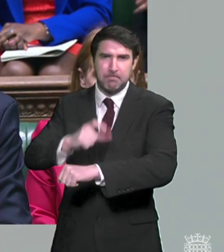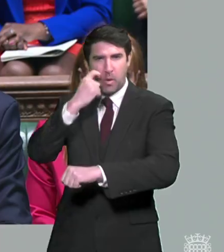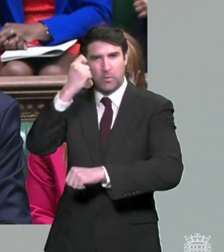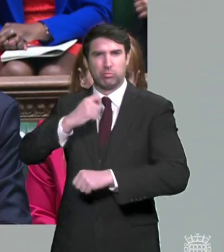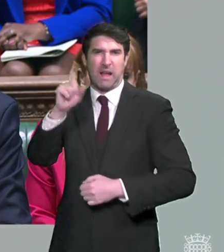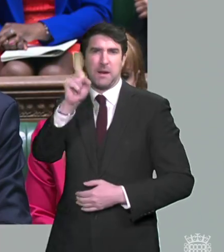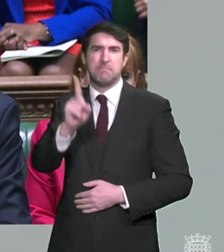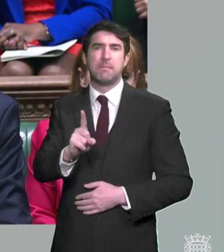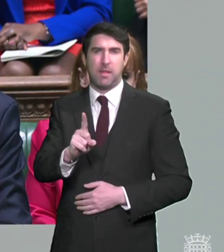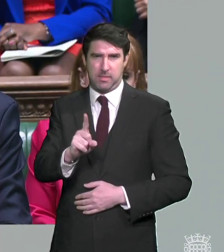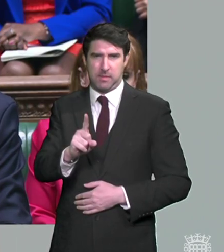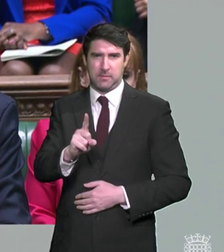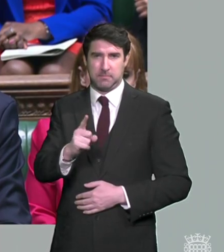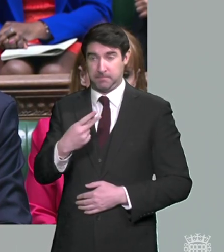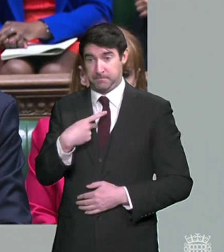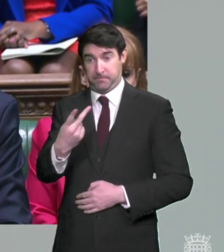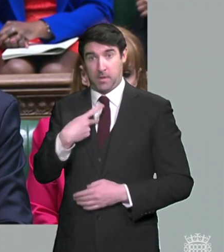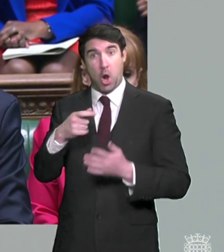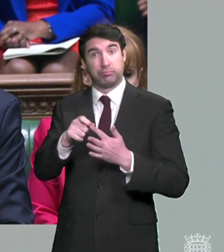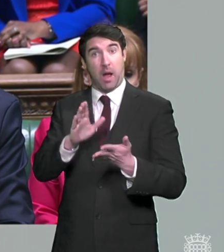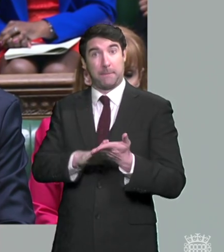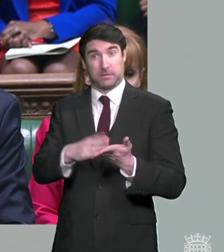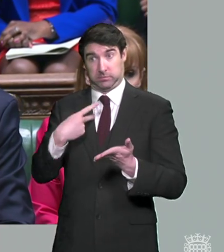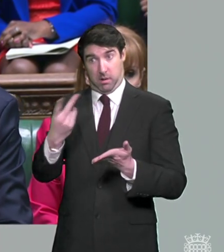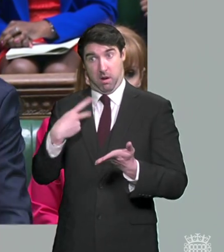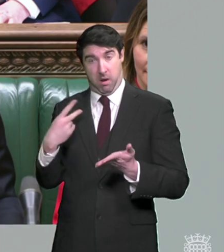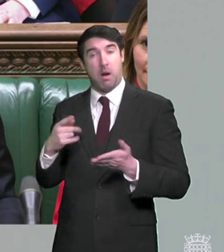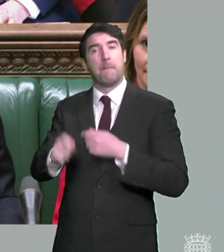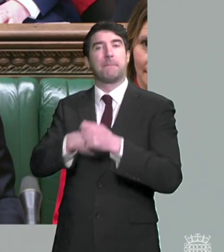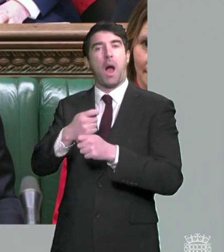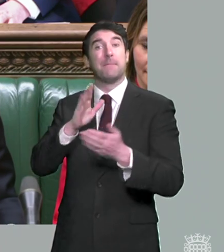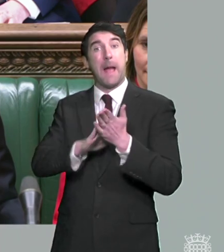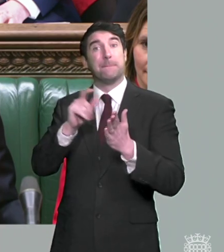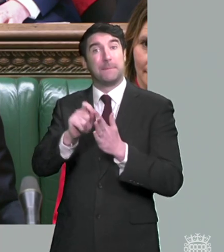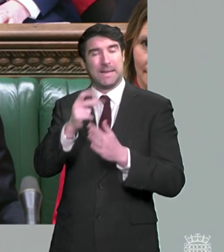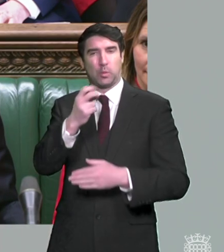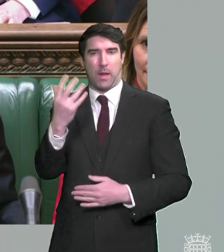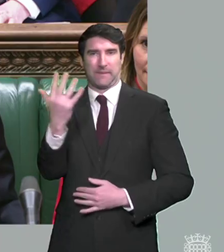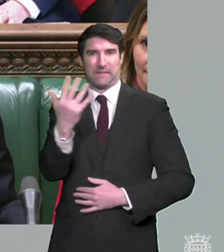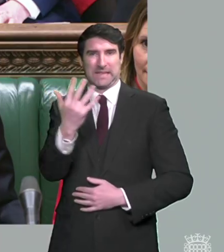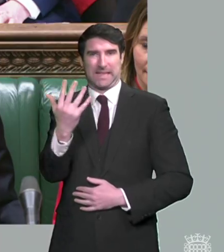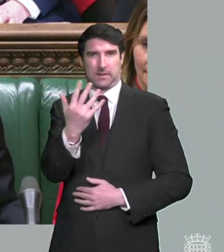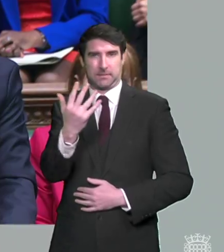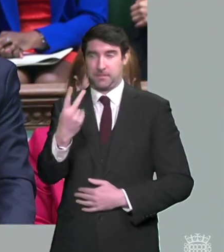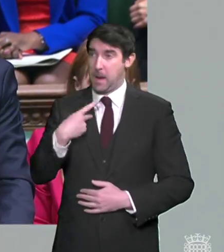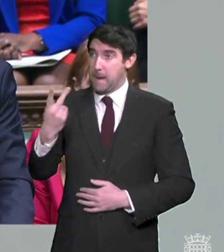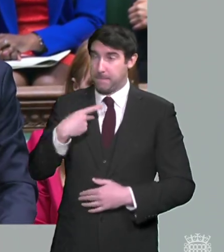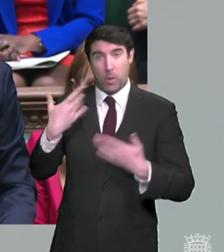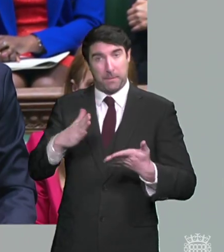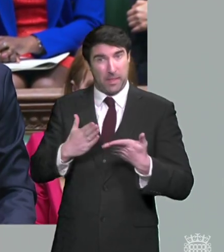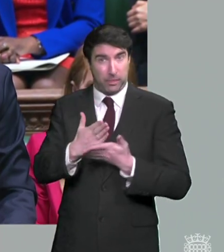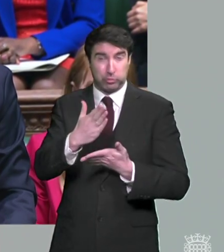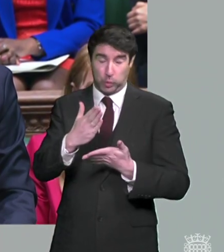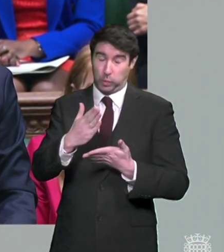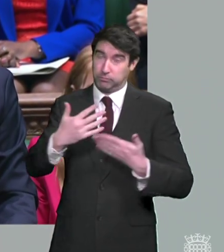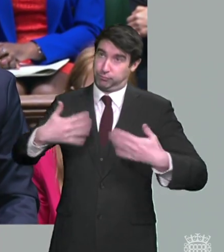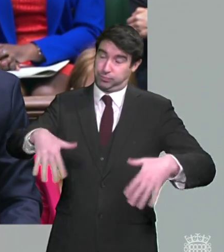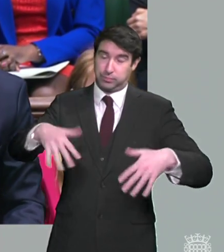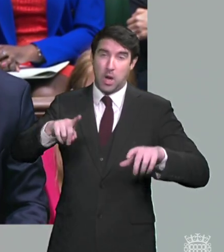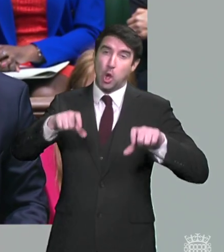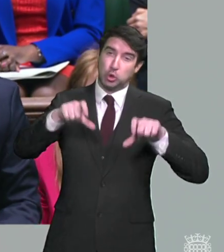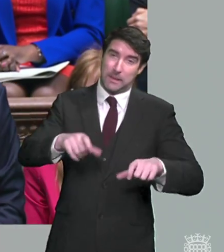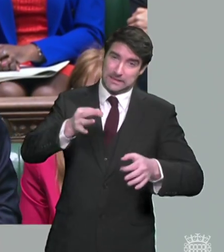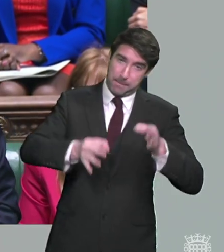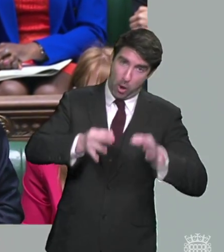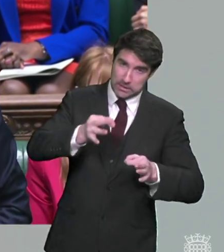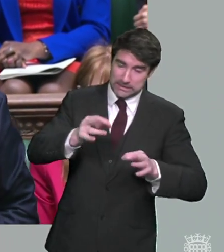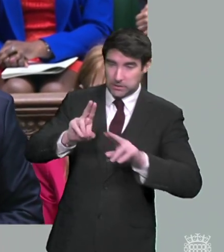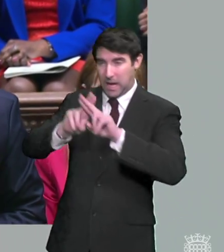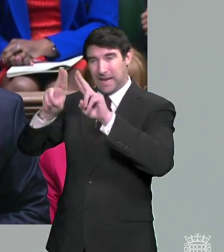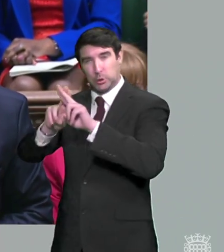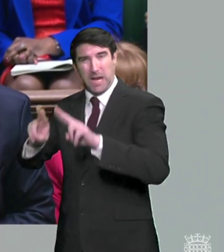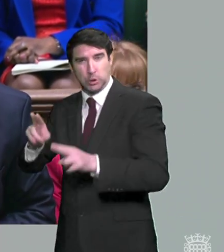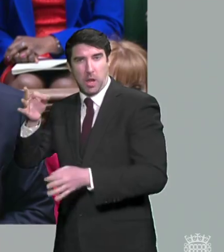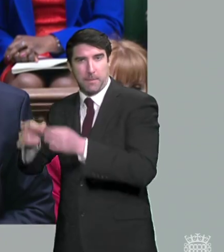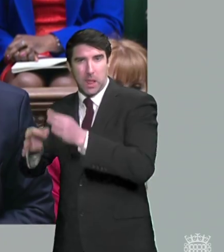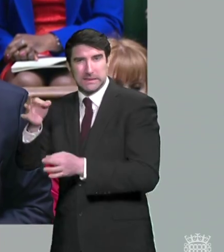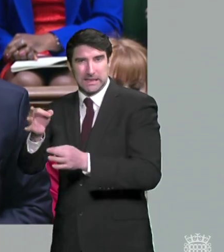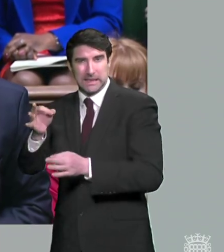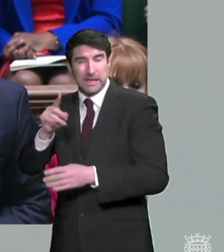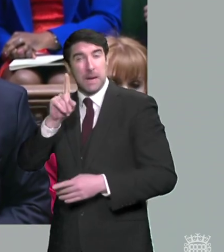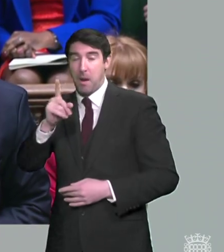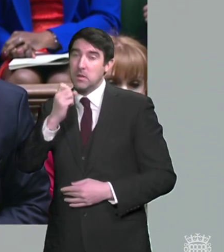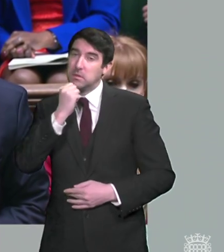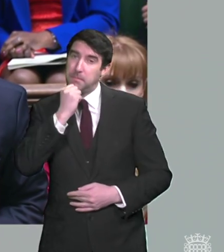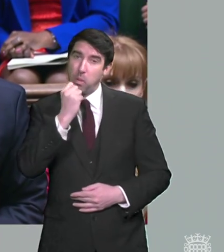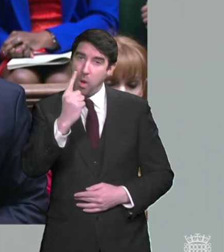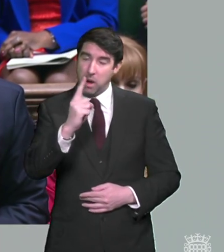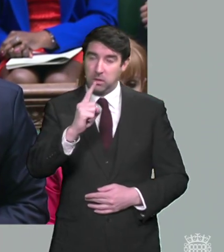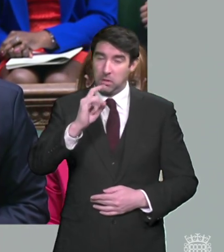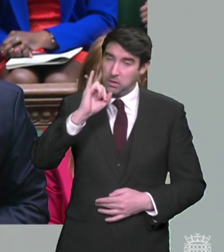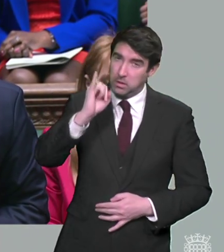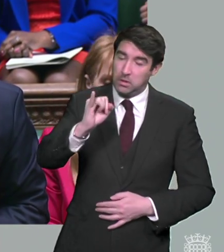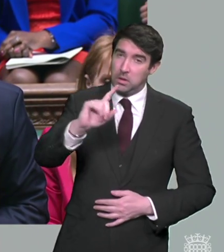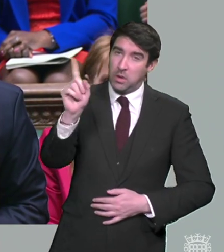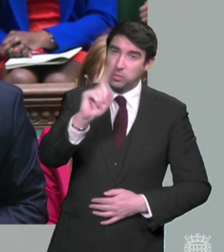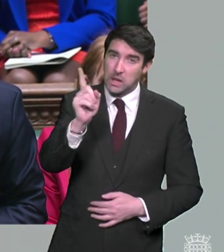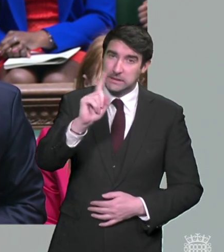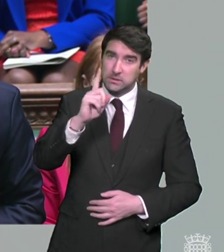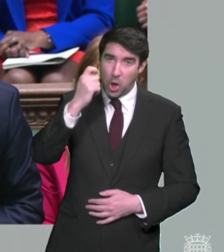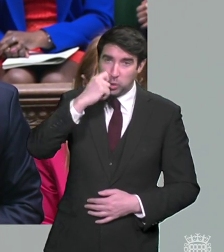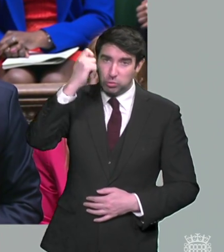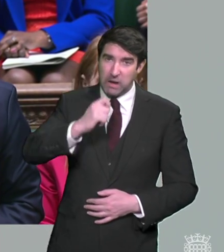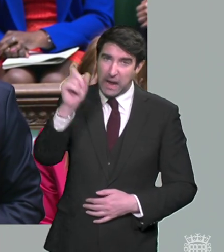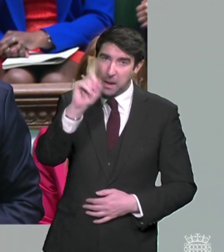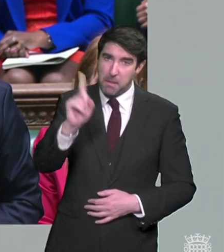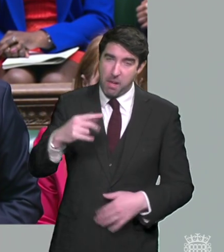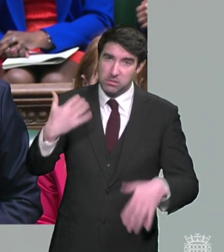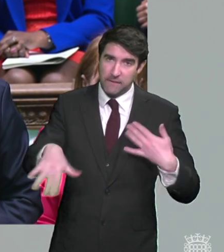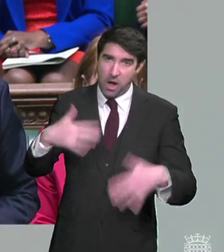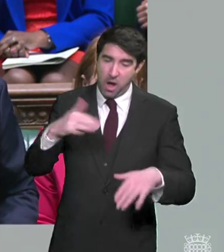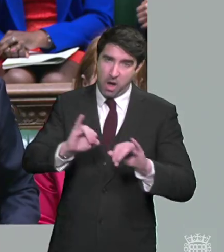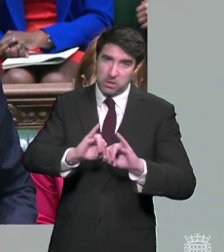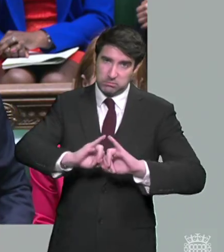The Prime Minister and I joined the House together in 2015, and we have lived through important moments in our domestic and international politics, but none of those experiences compares to the pain and suffering of the people of Ukraine.